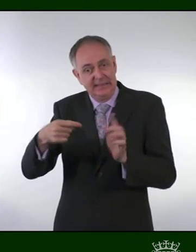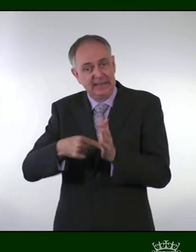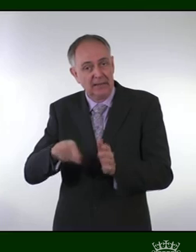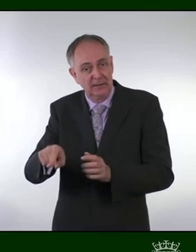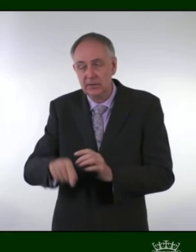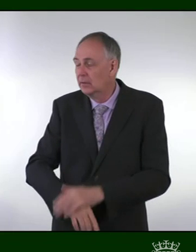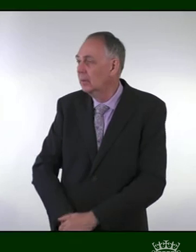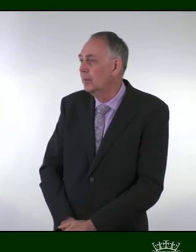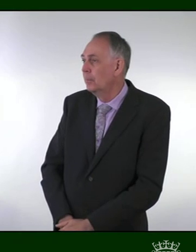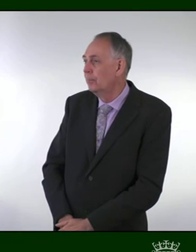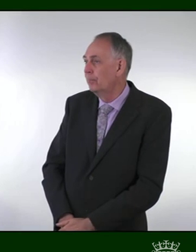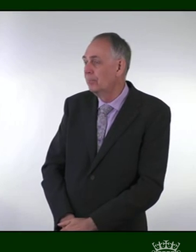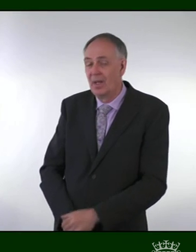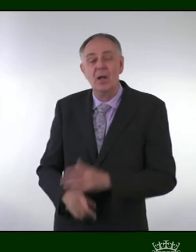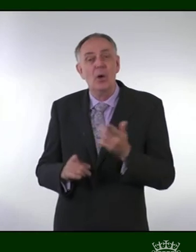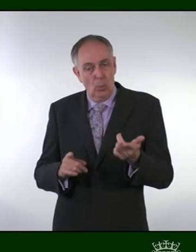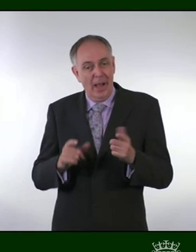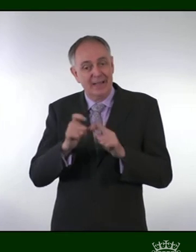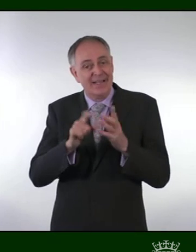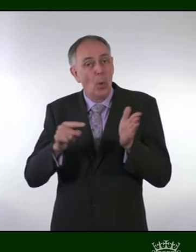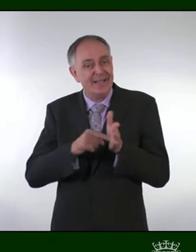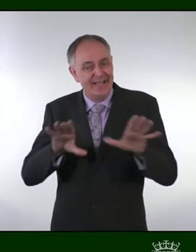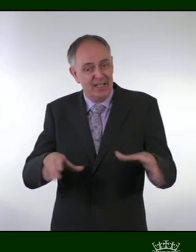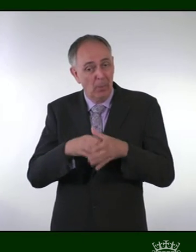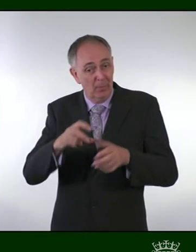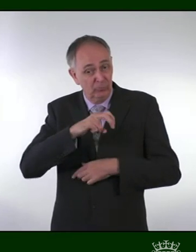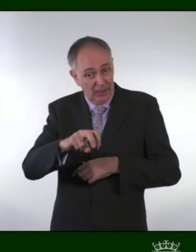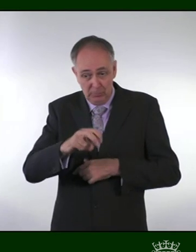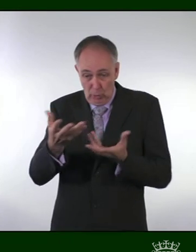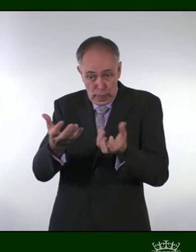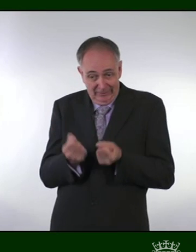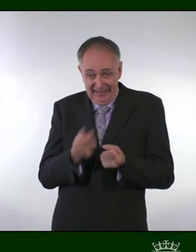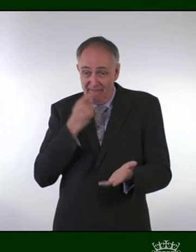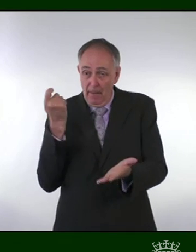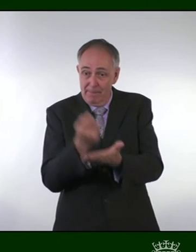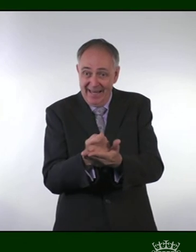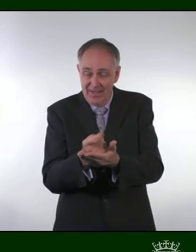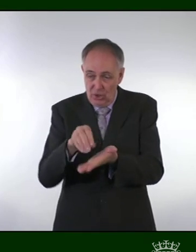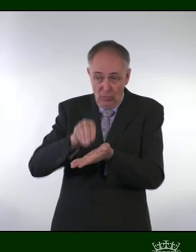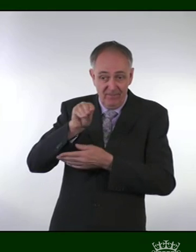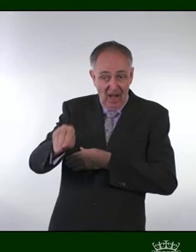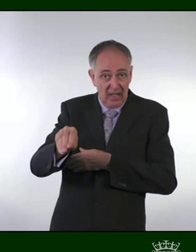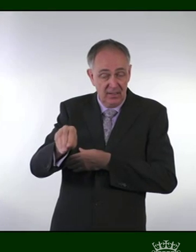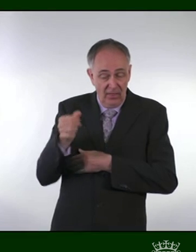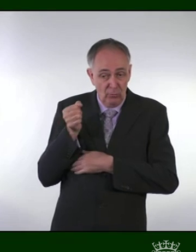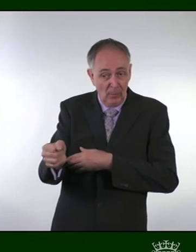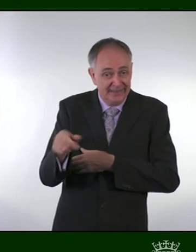I have good news for my honourable Friend, because the Department for Transport has received a bid for funding Thanet Park railway station.